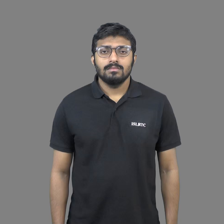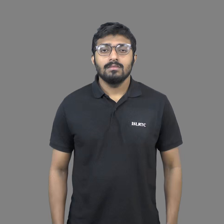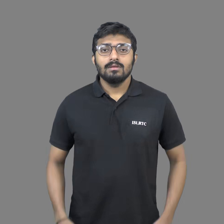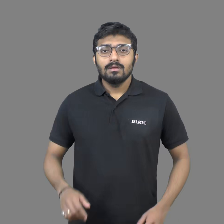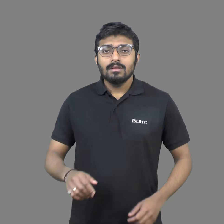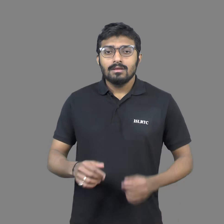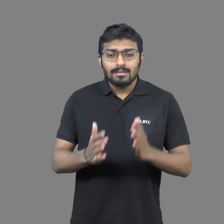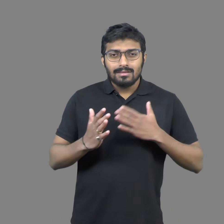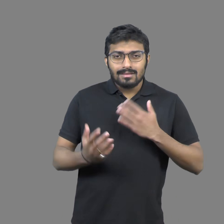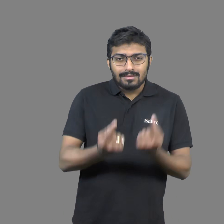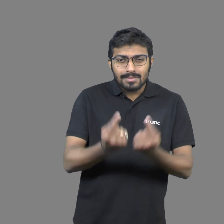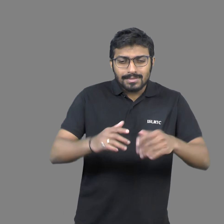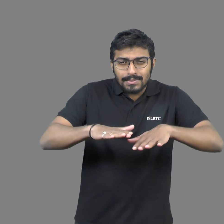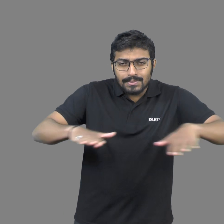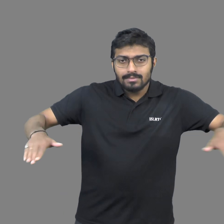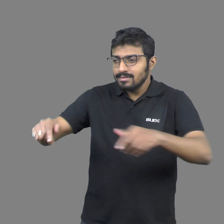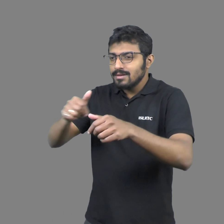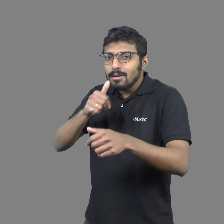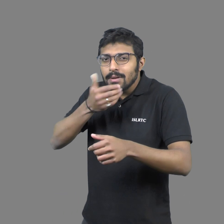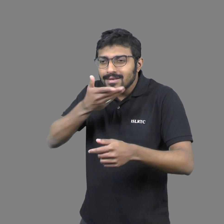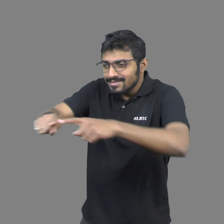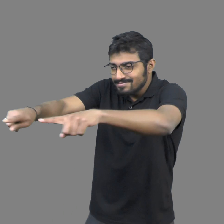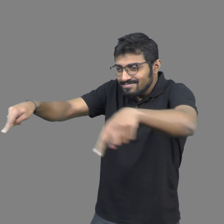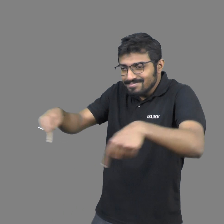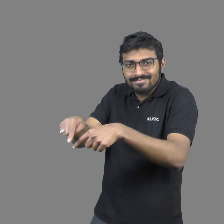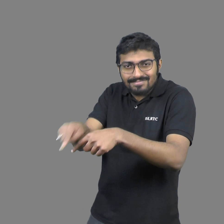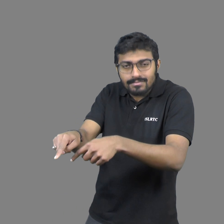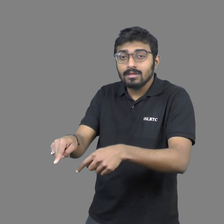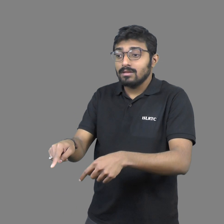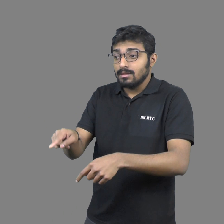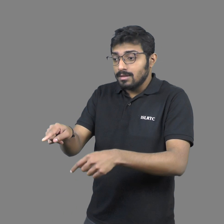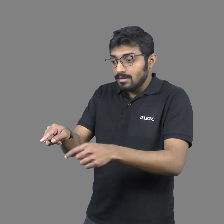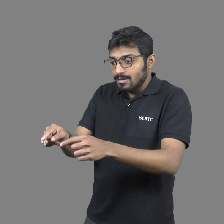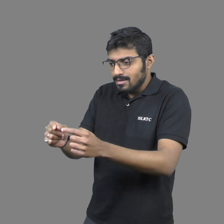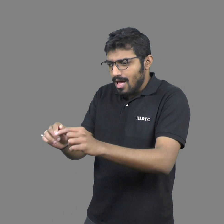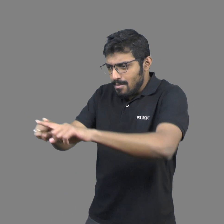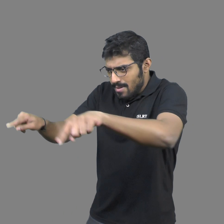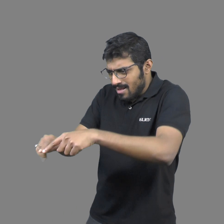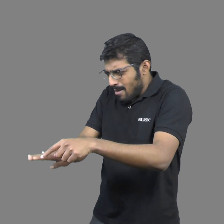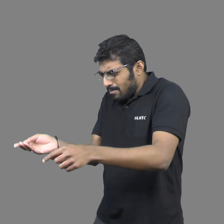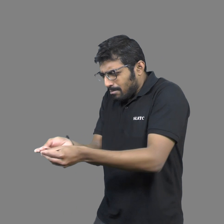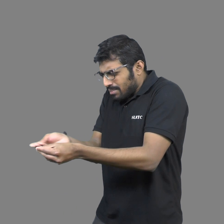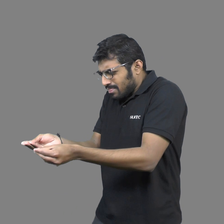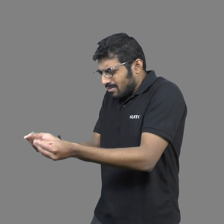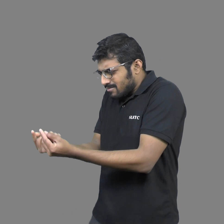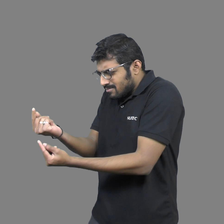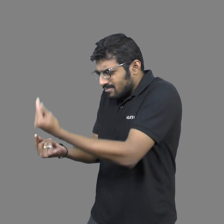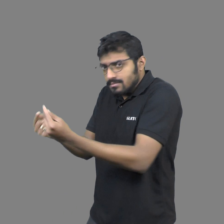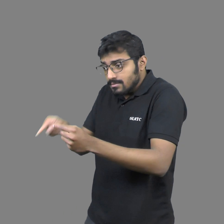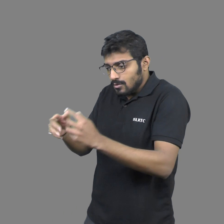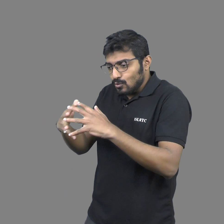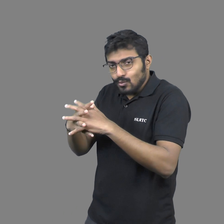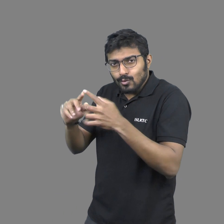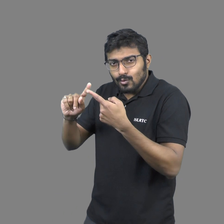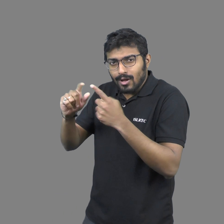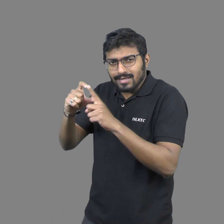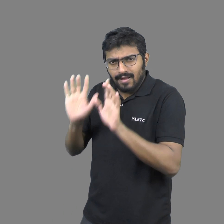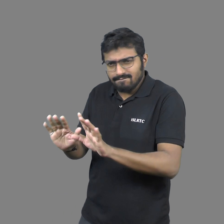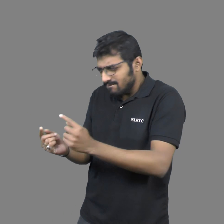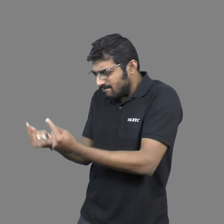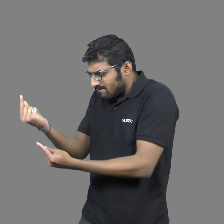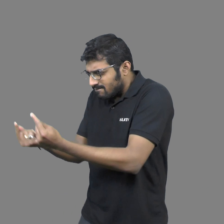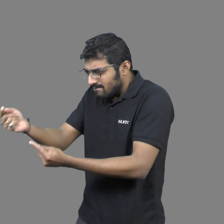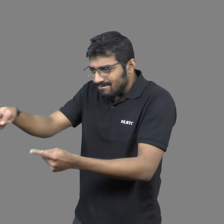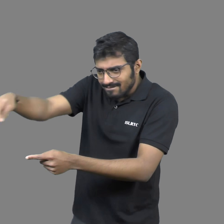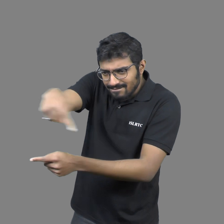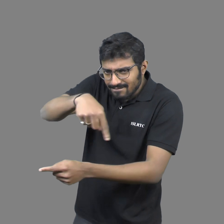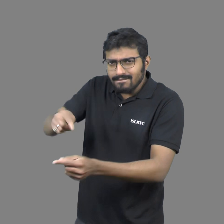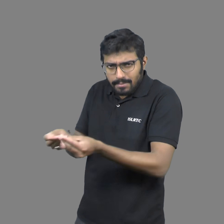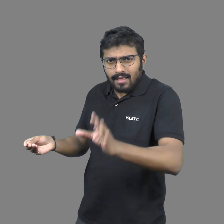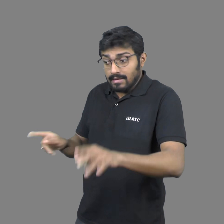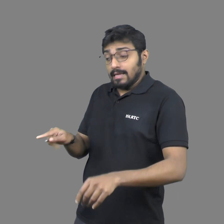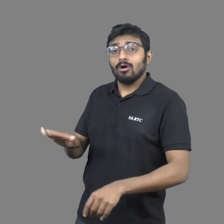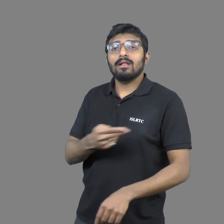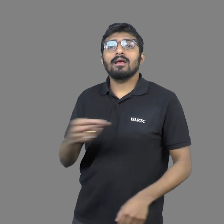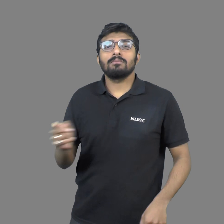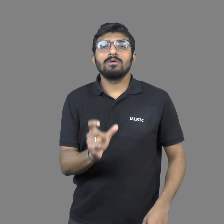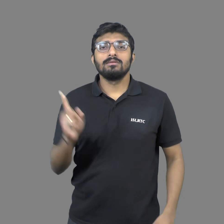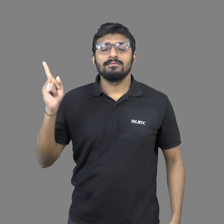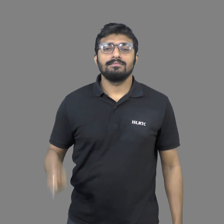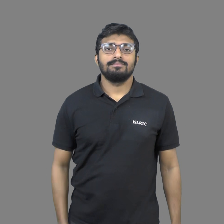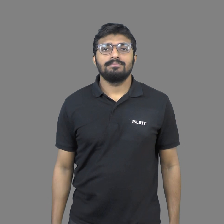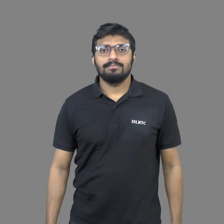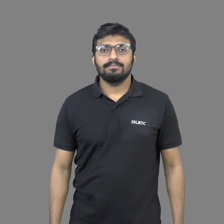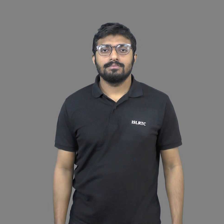Weeds Near to Pond Margin